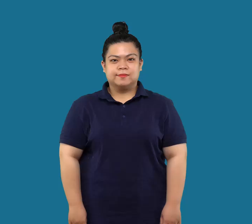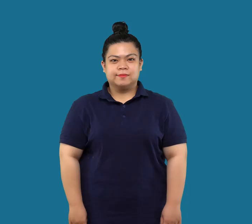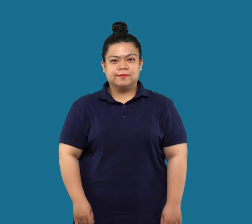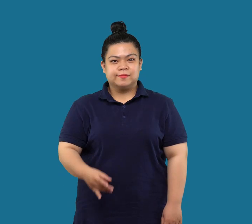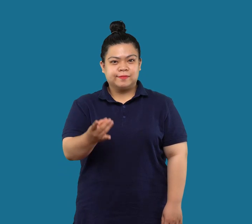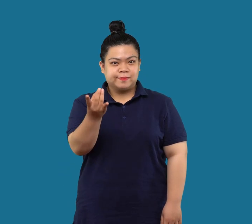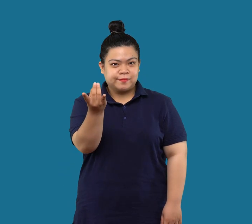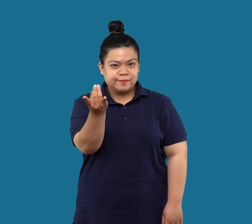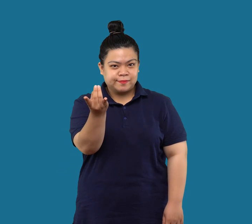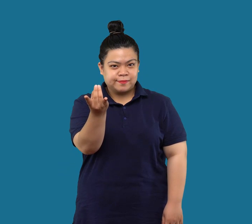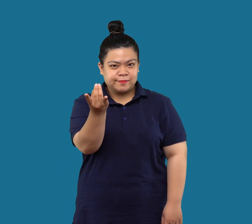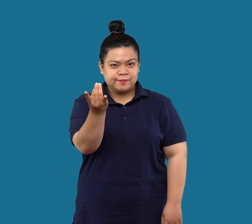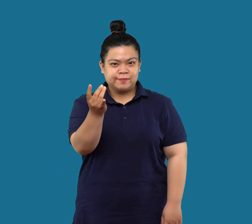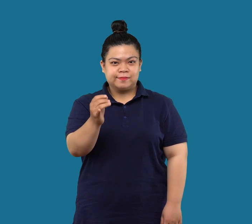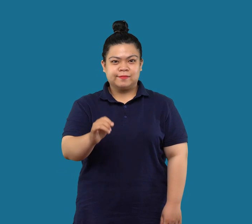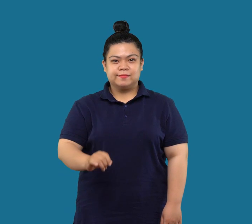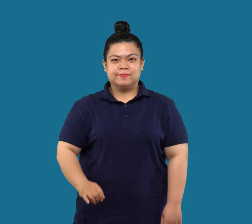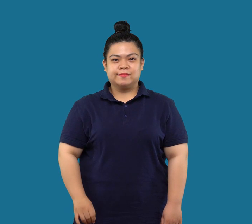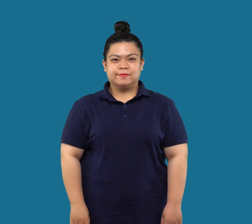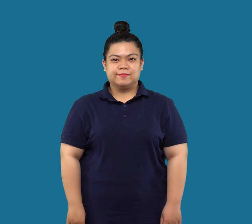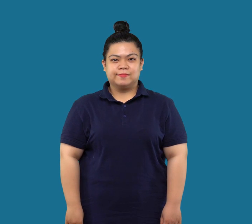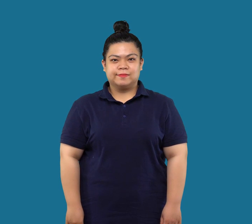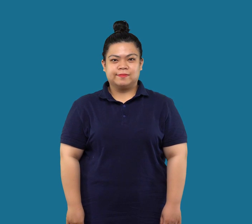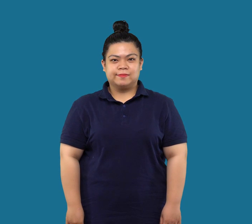nhụy hoa